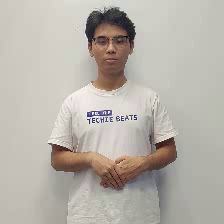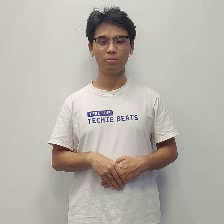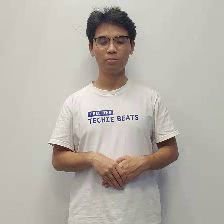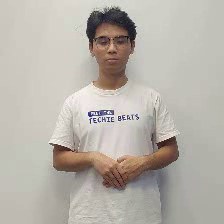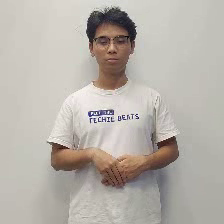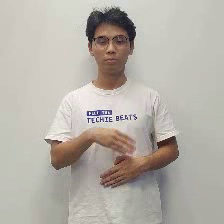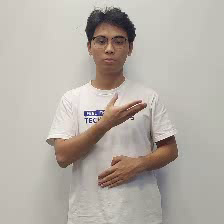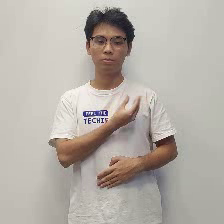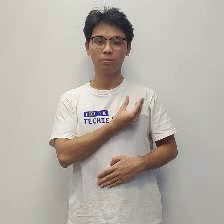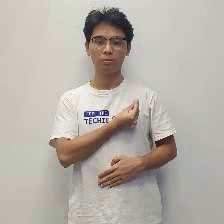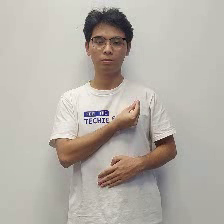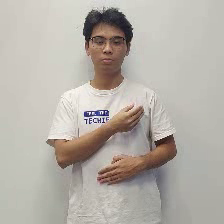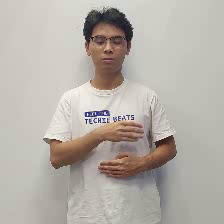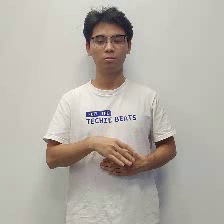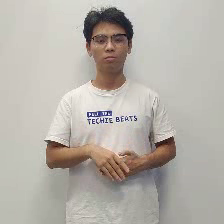Xúc động